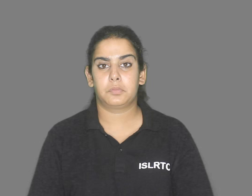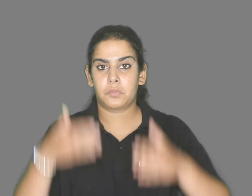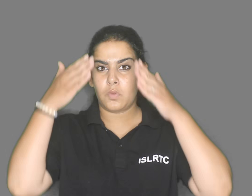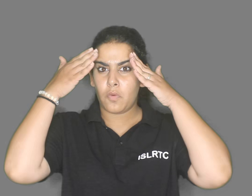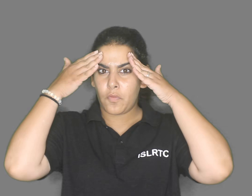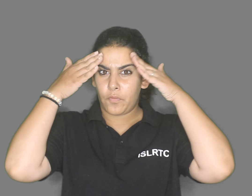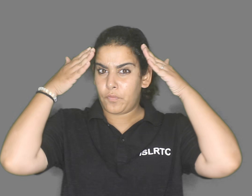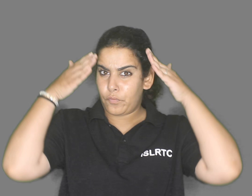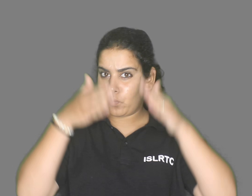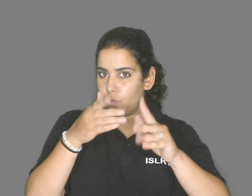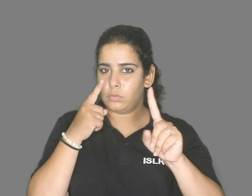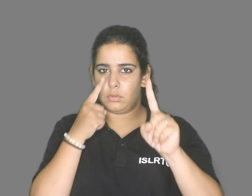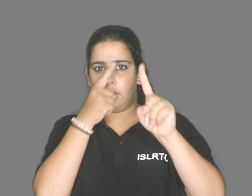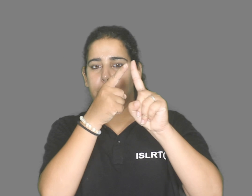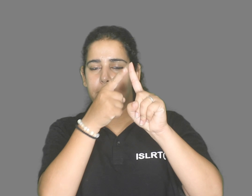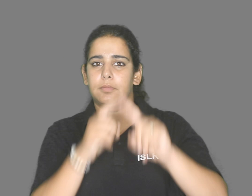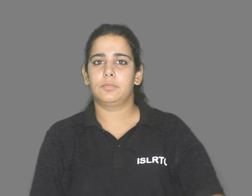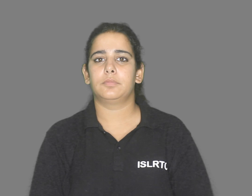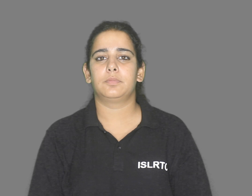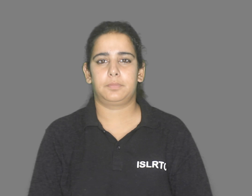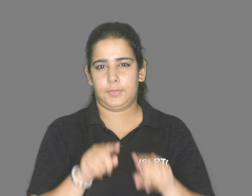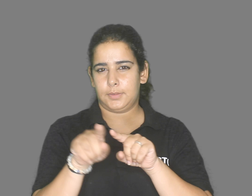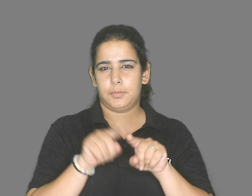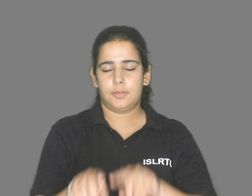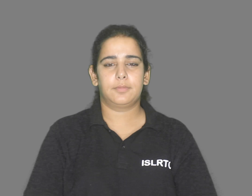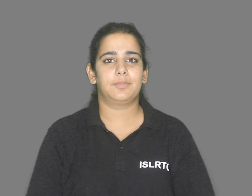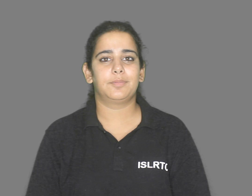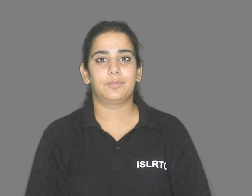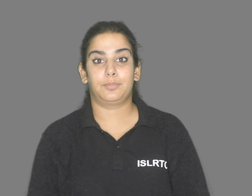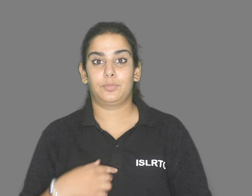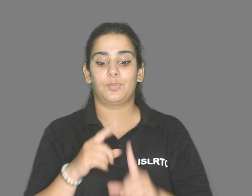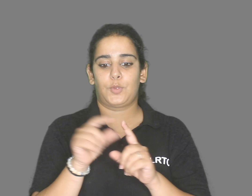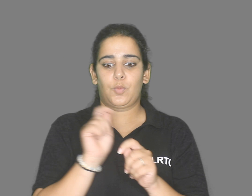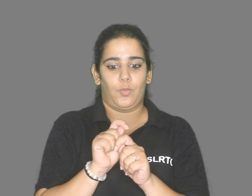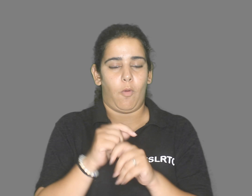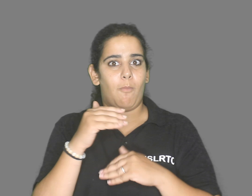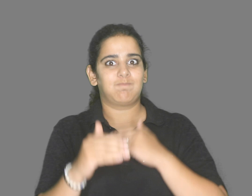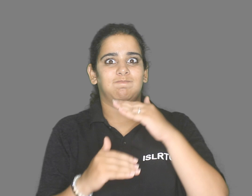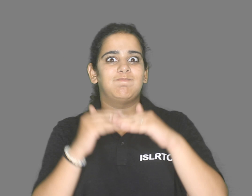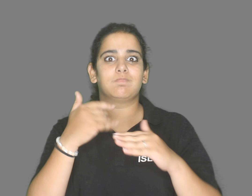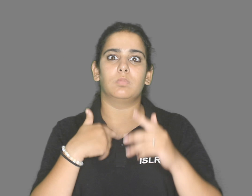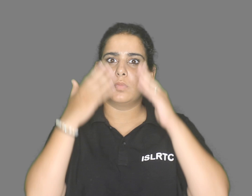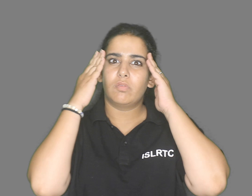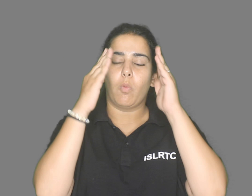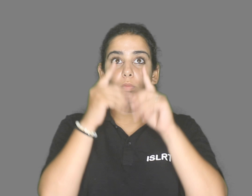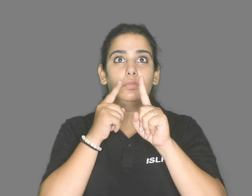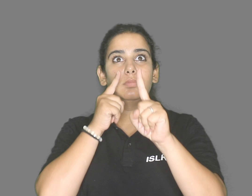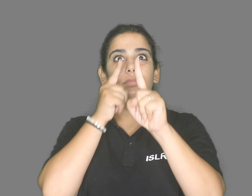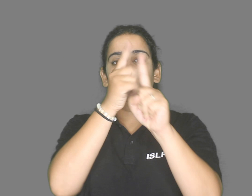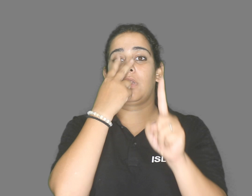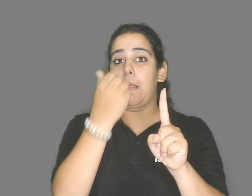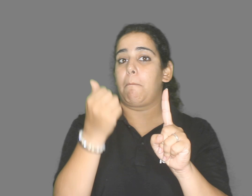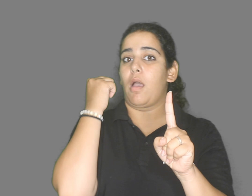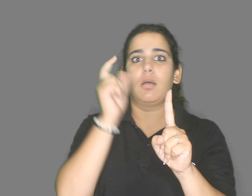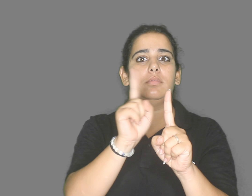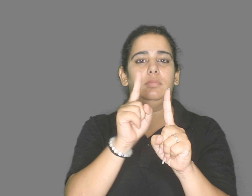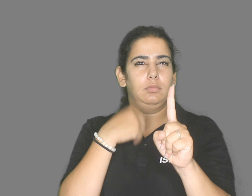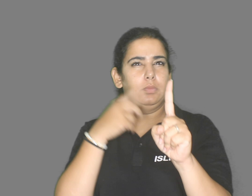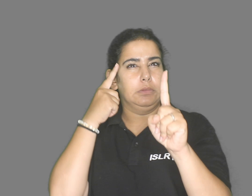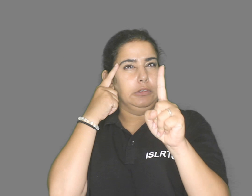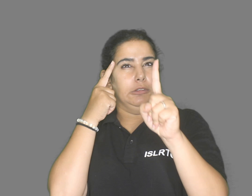Forecasting A technique of predicting the future based on the results of previous data